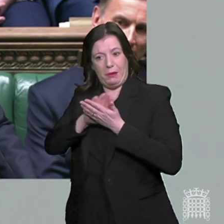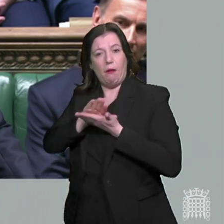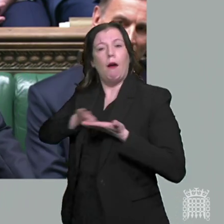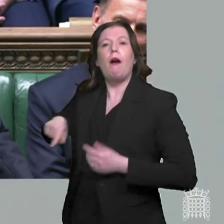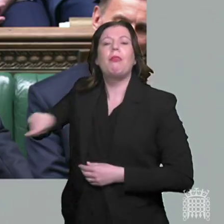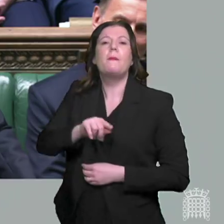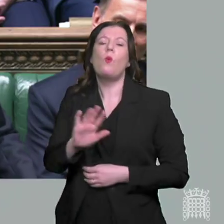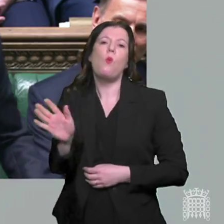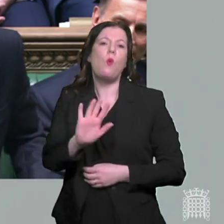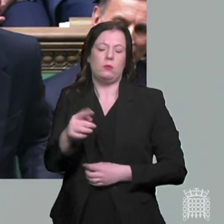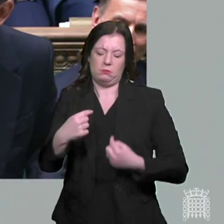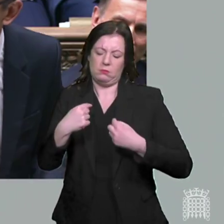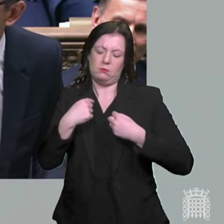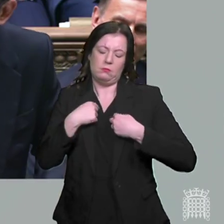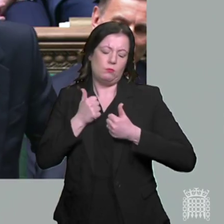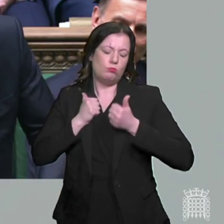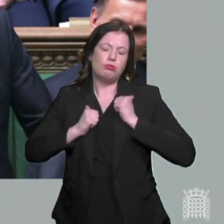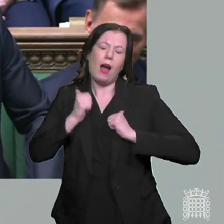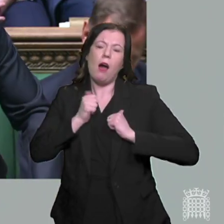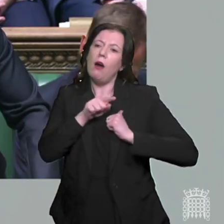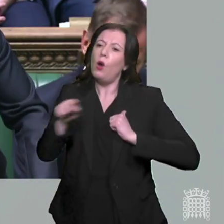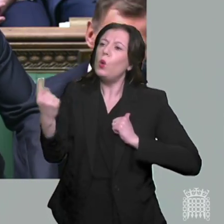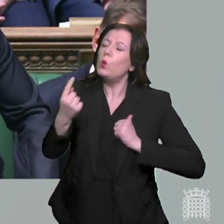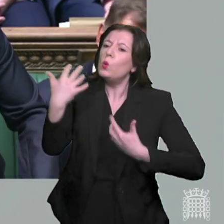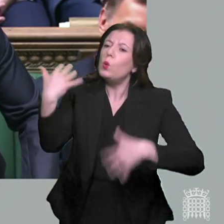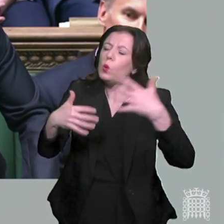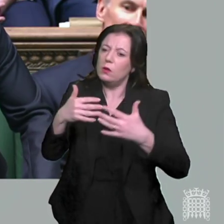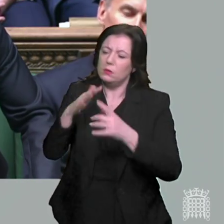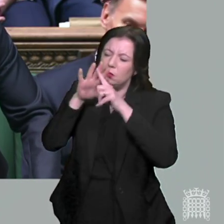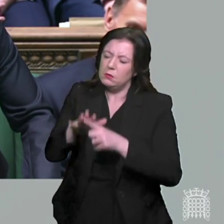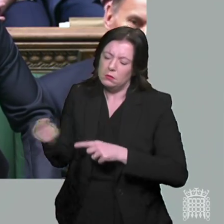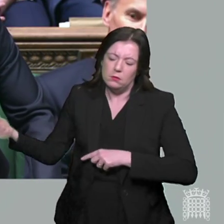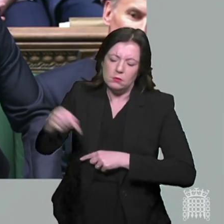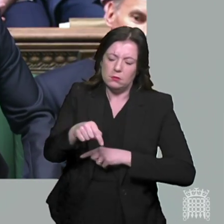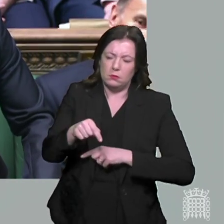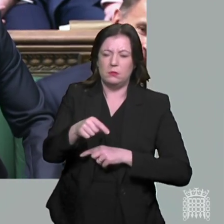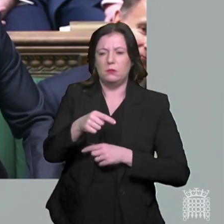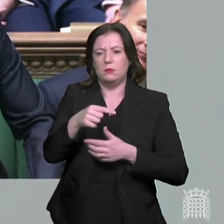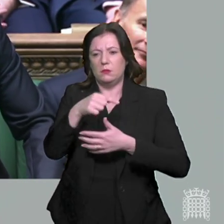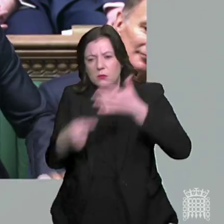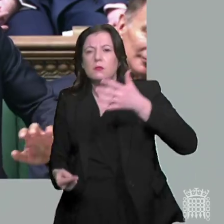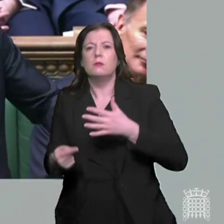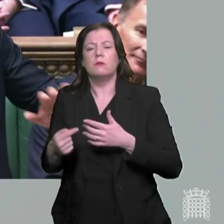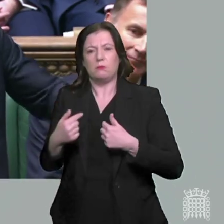We have a proud record of supporting victims of modern slavery.